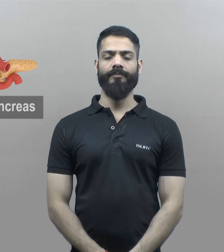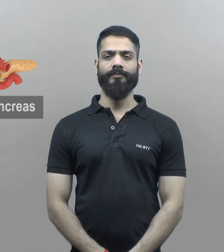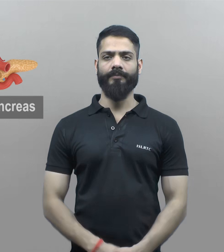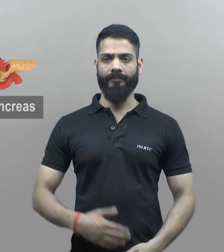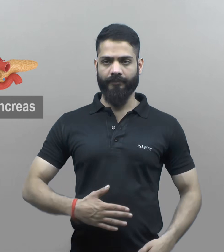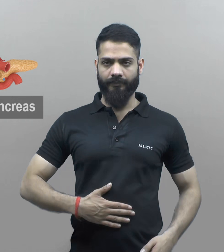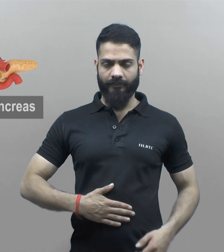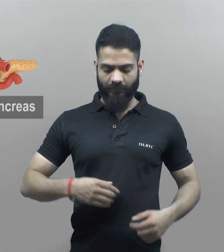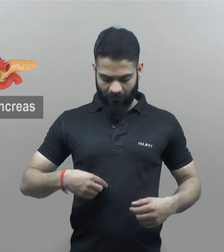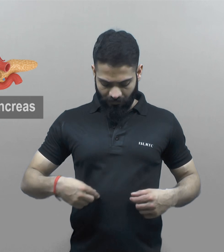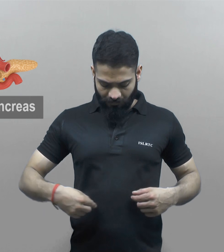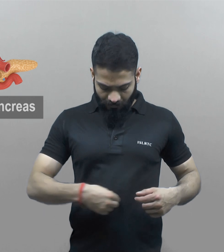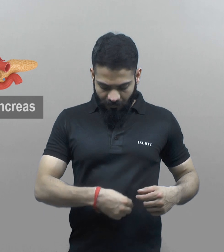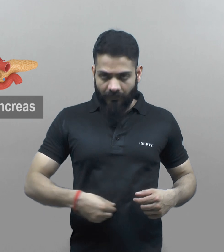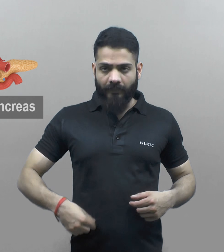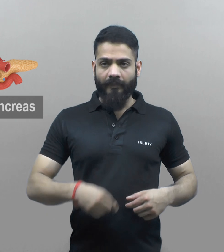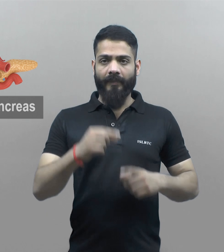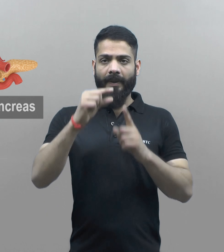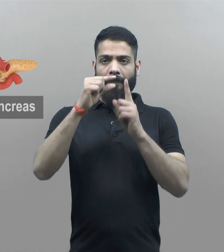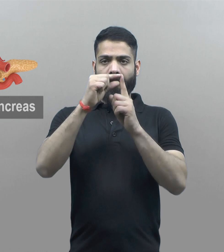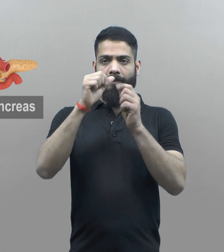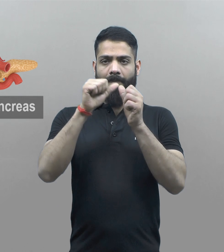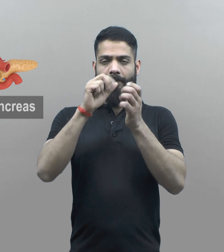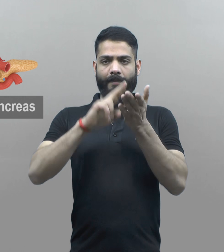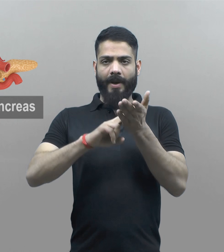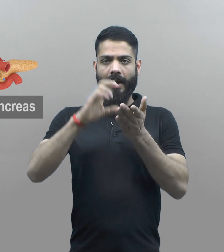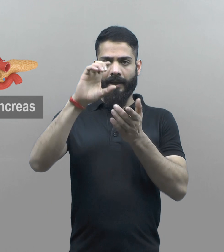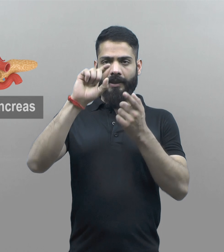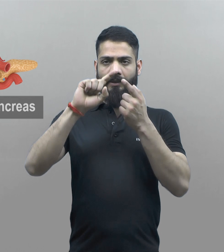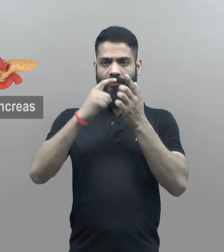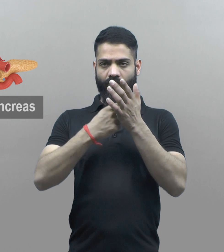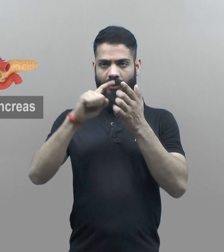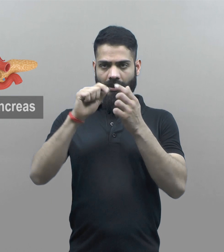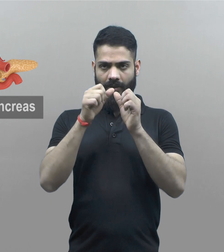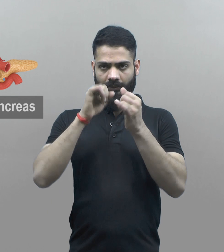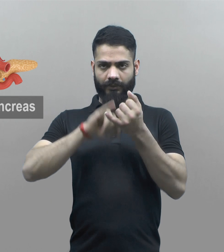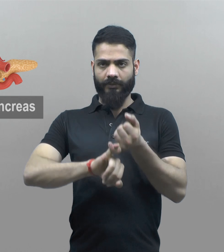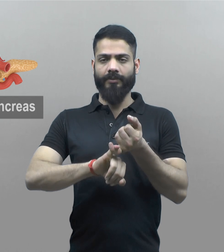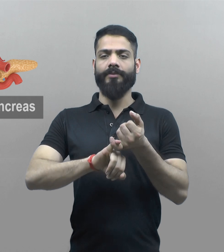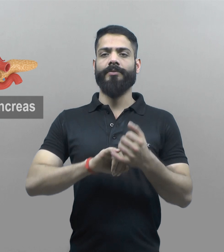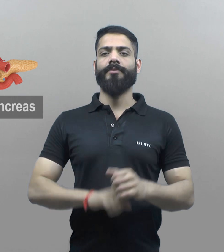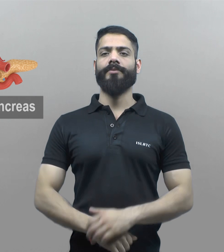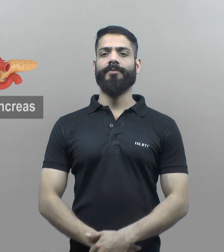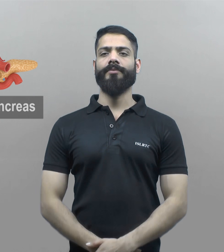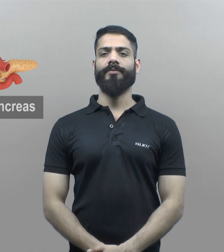Pancreas